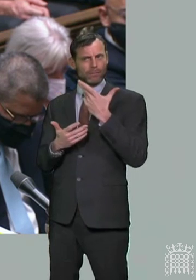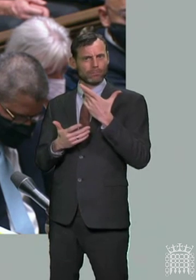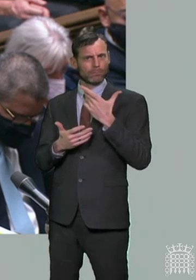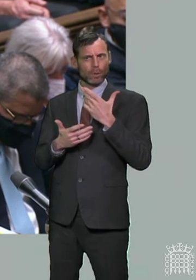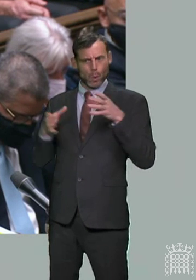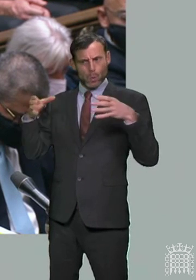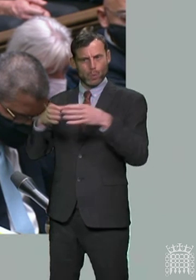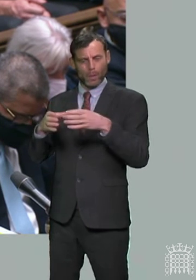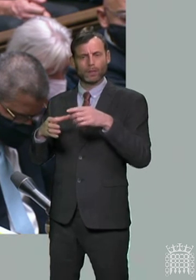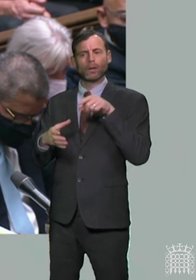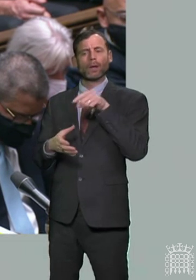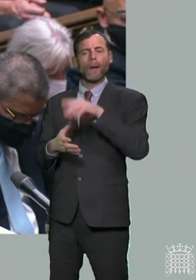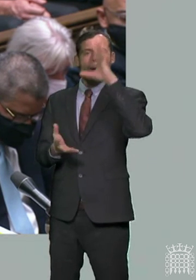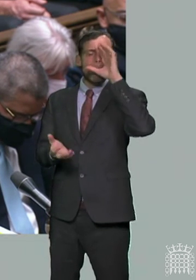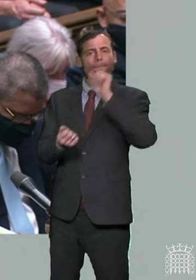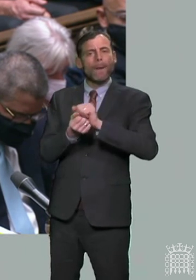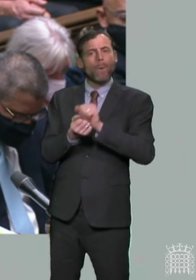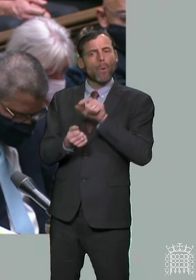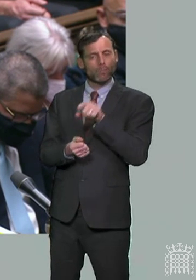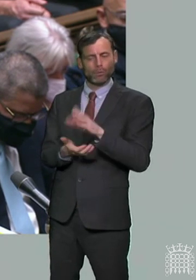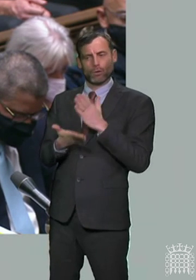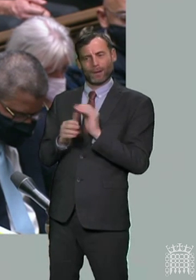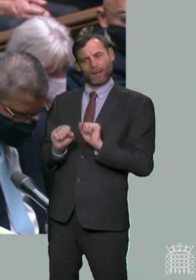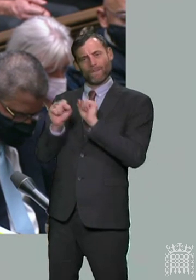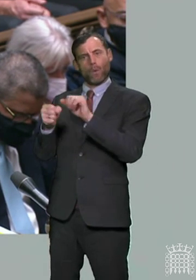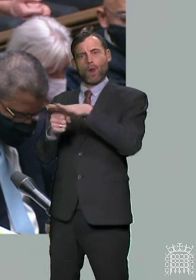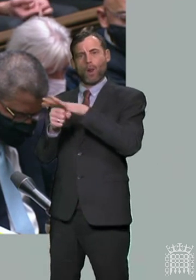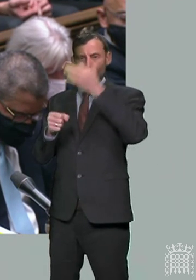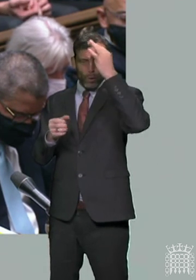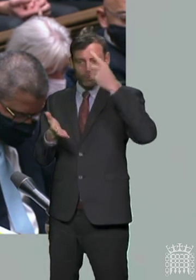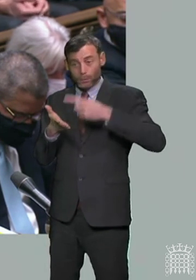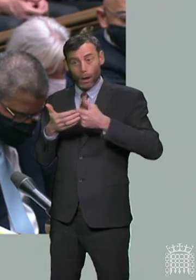Friend knows, such memorials are a matter for local authorities.